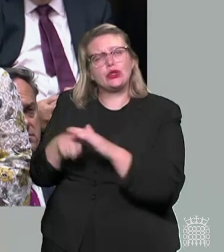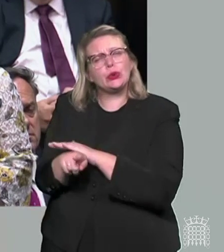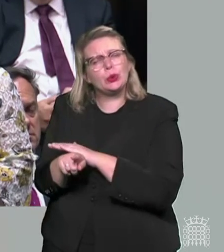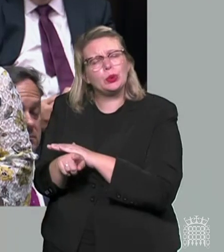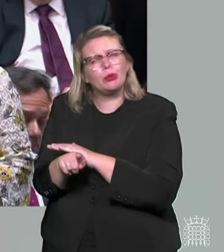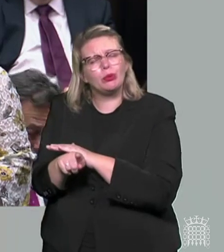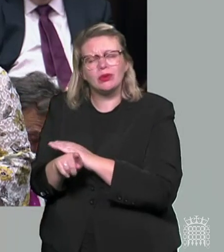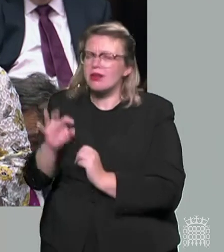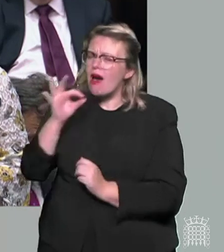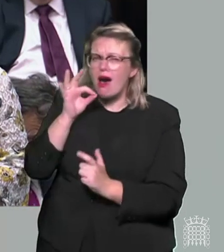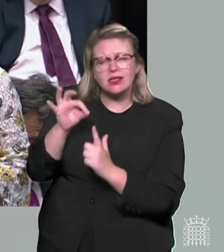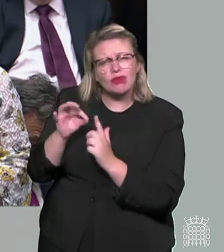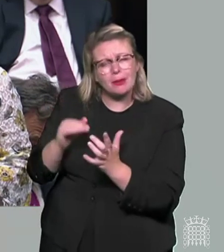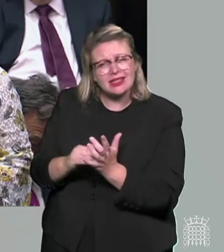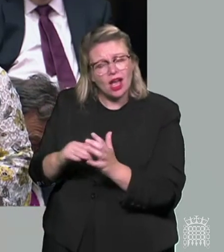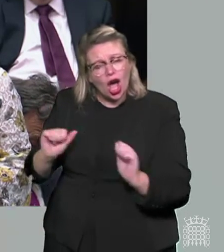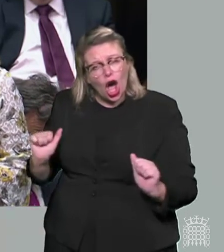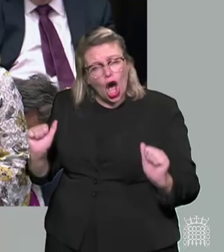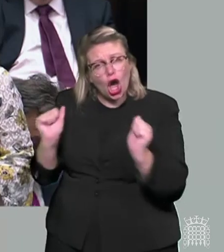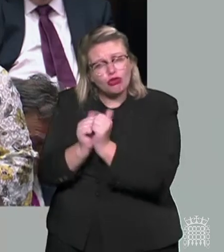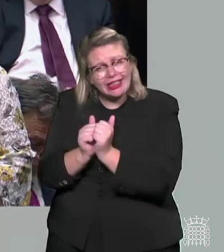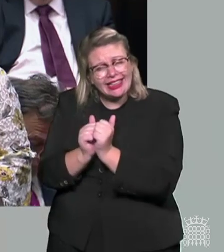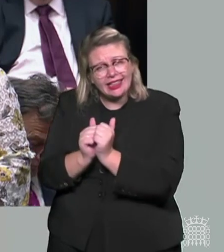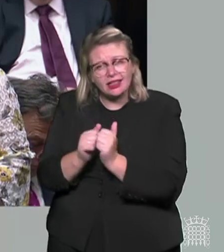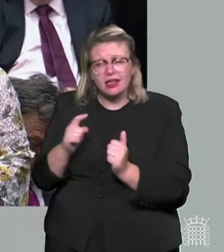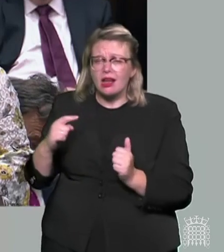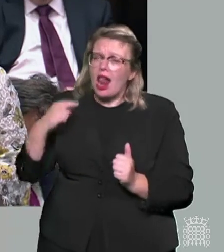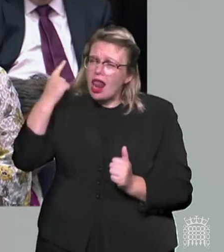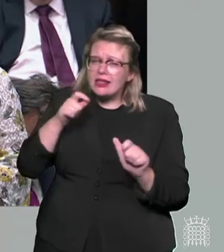Does my right honourable Friend agree that Londoners deserve way, way better?